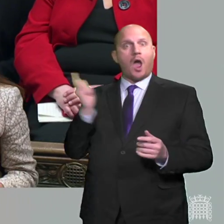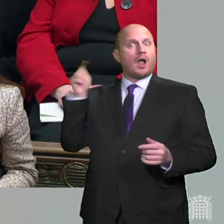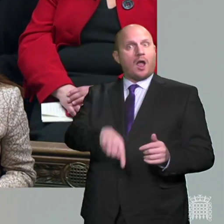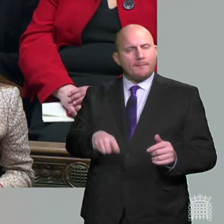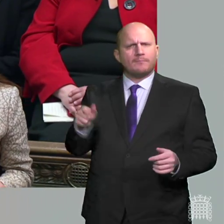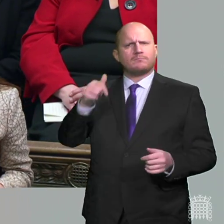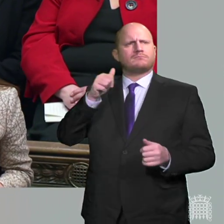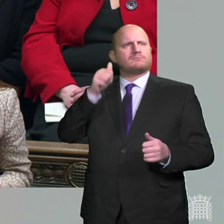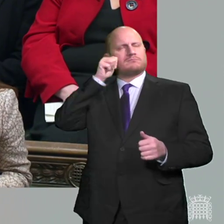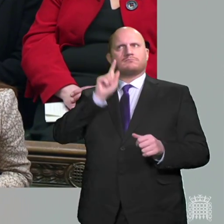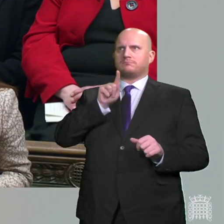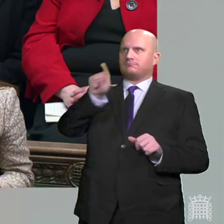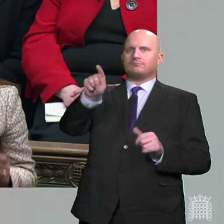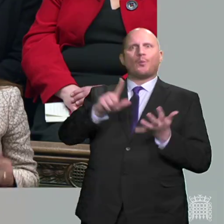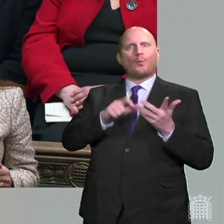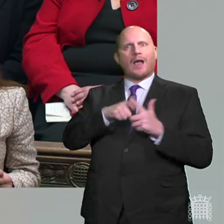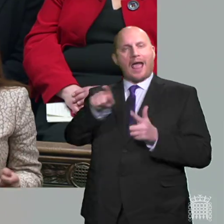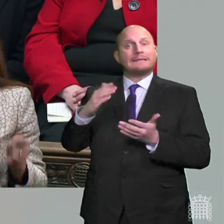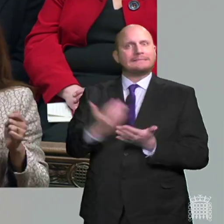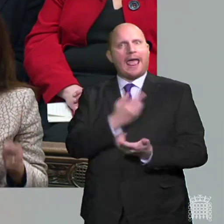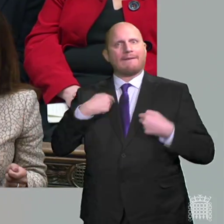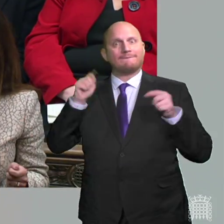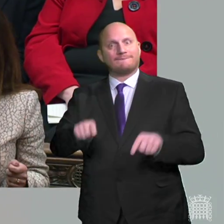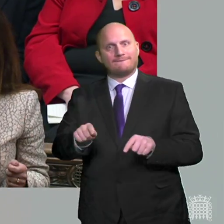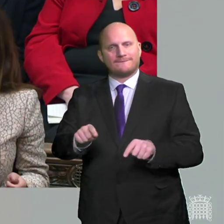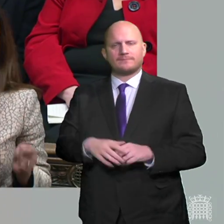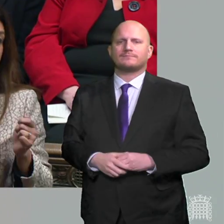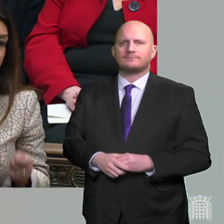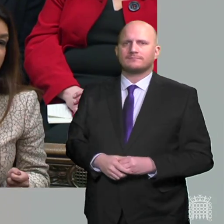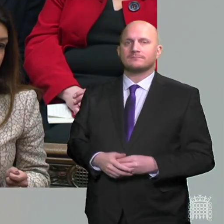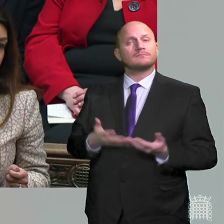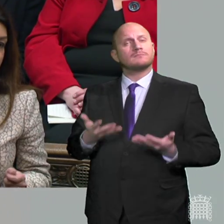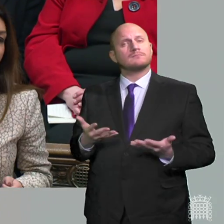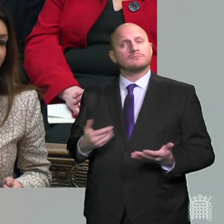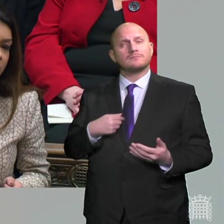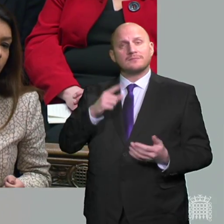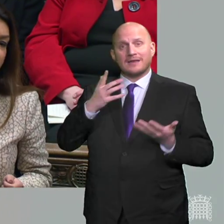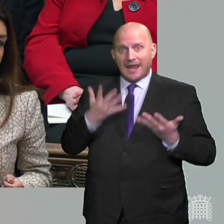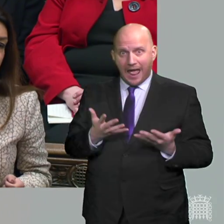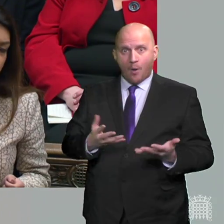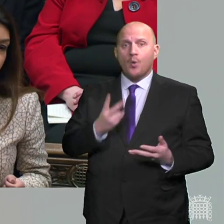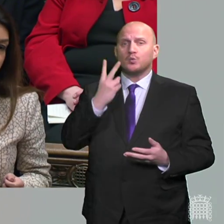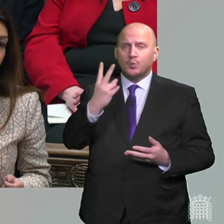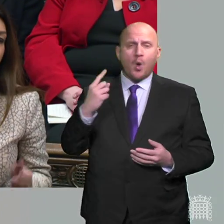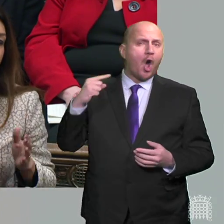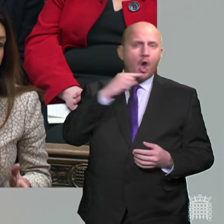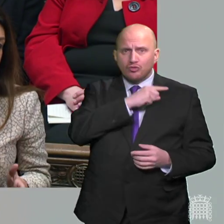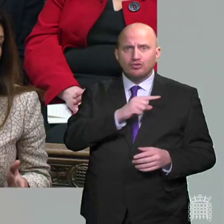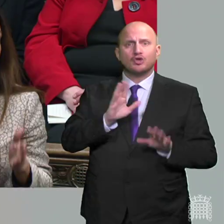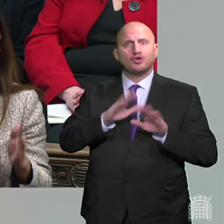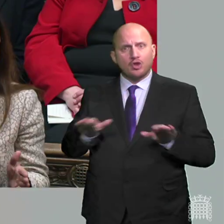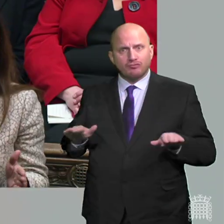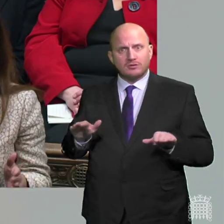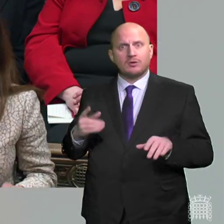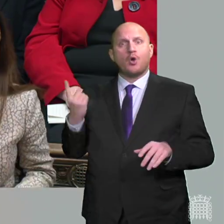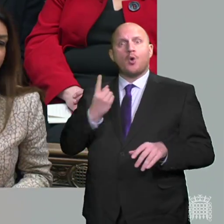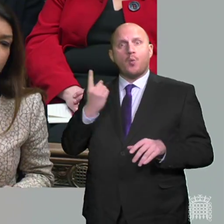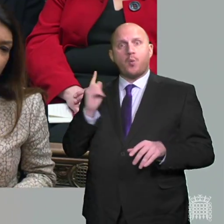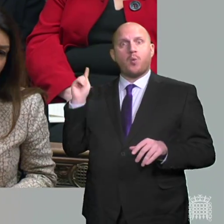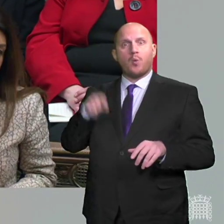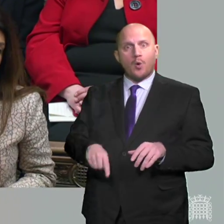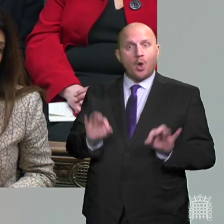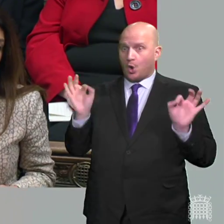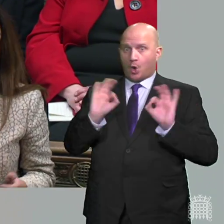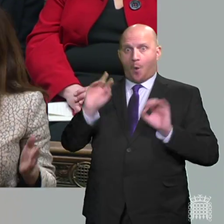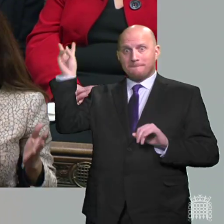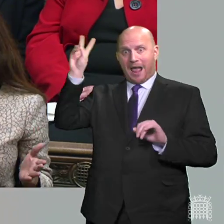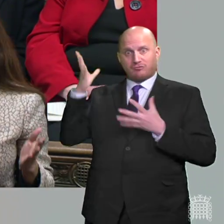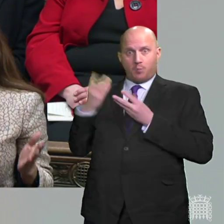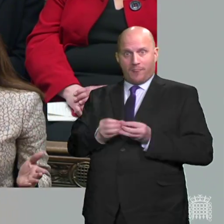I also read the Government’s own statistics that say 200 unaccompanied asylum-seeking children were missing from hotels in the UK.